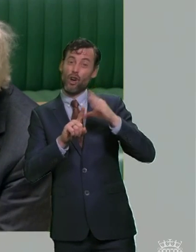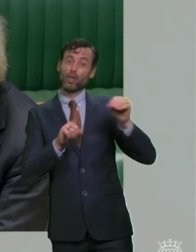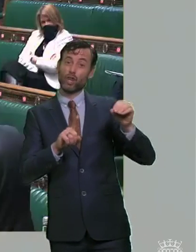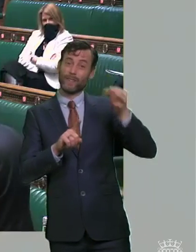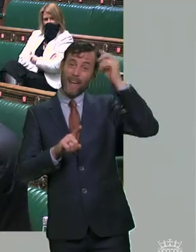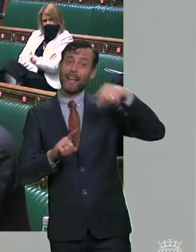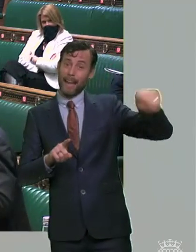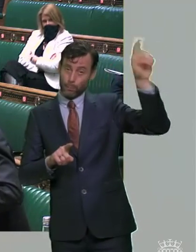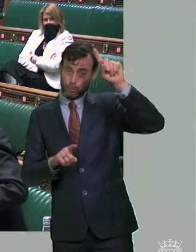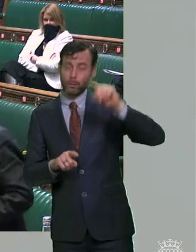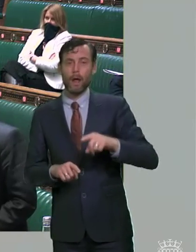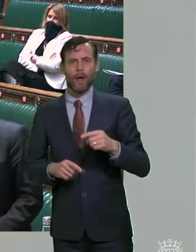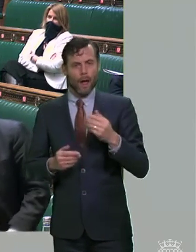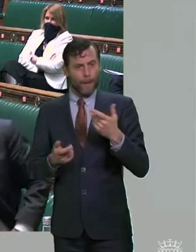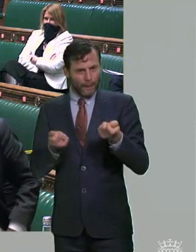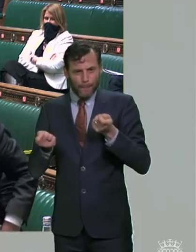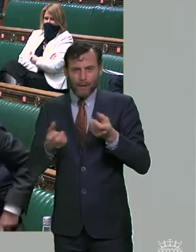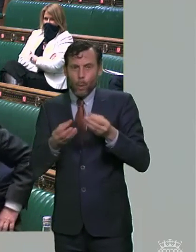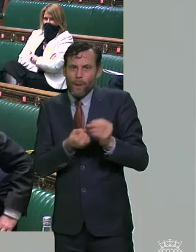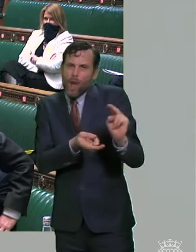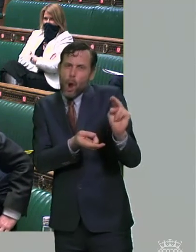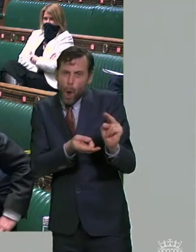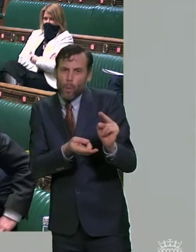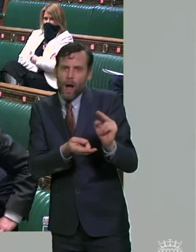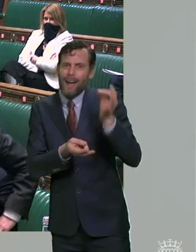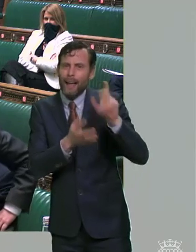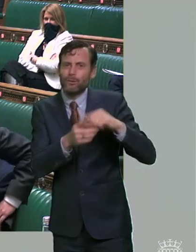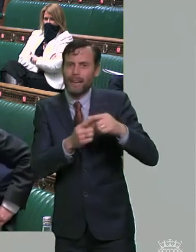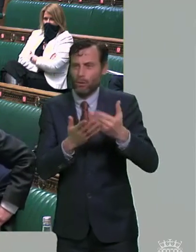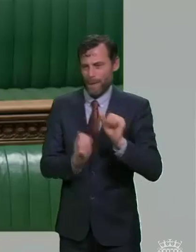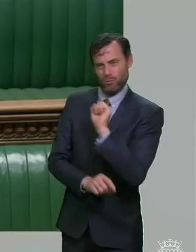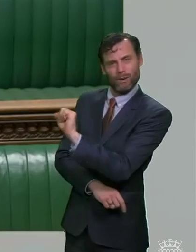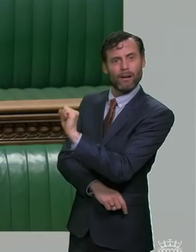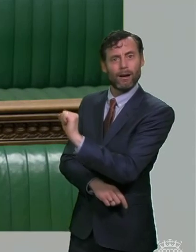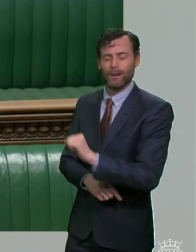The right honourable and learned Gentleman is completely wrong, so I will correct him.